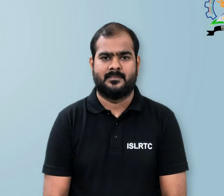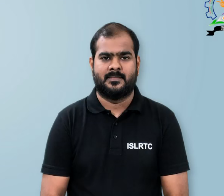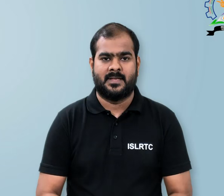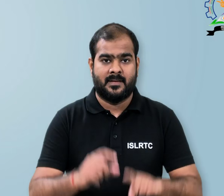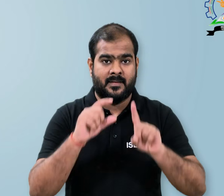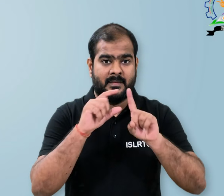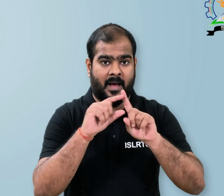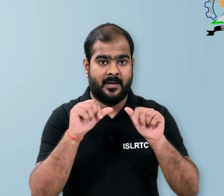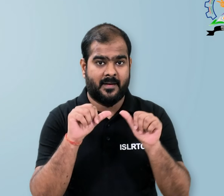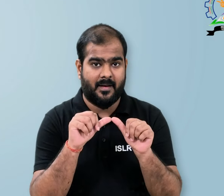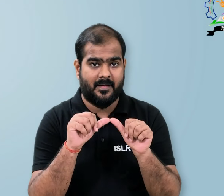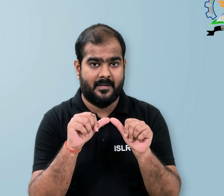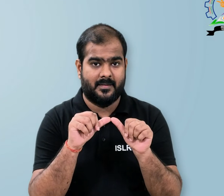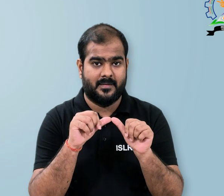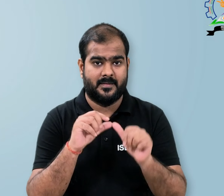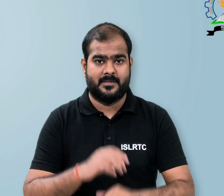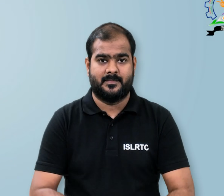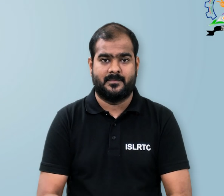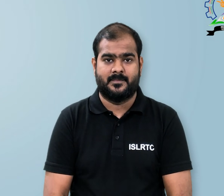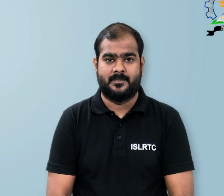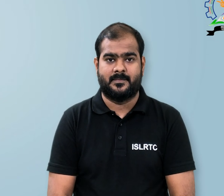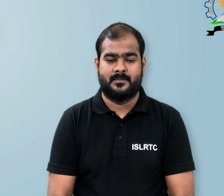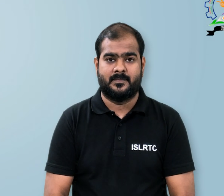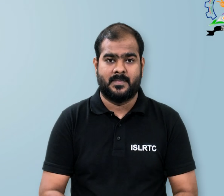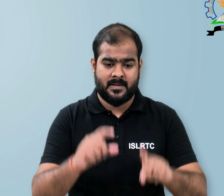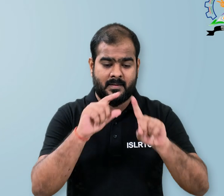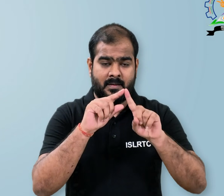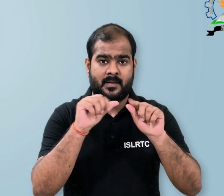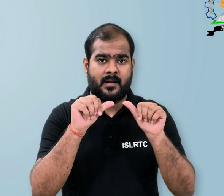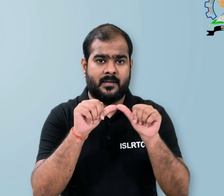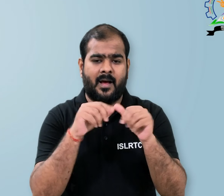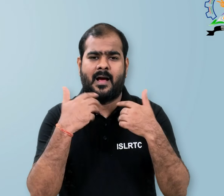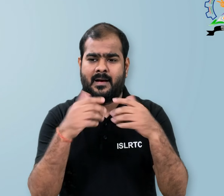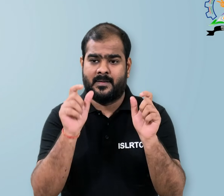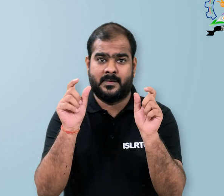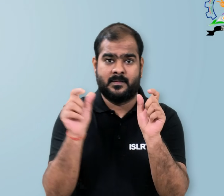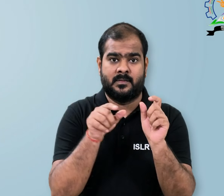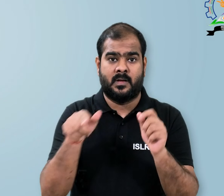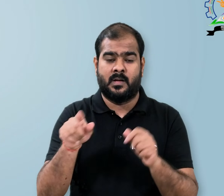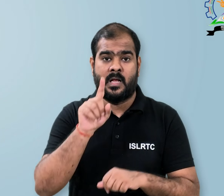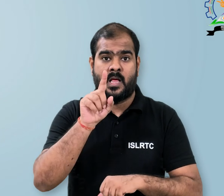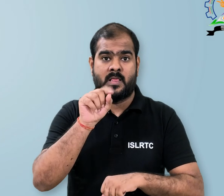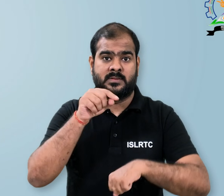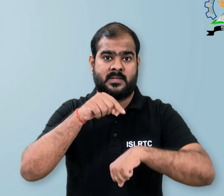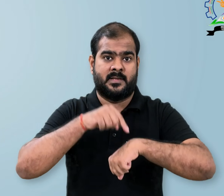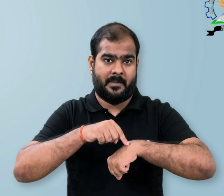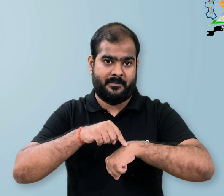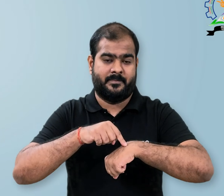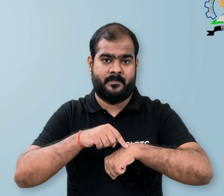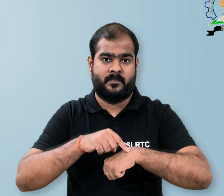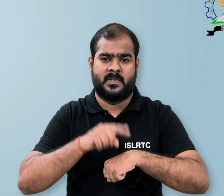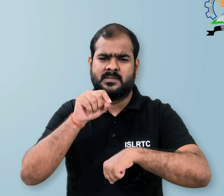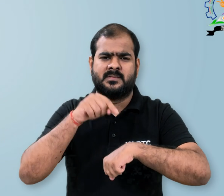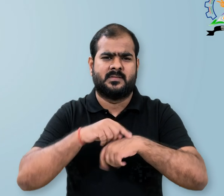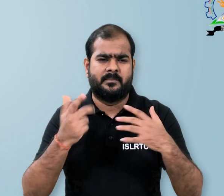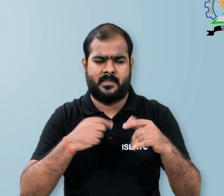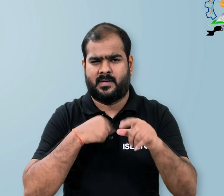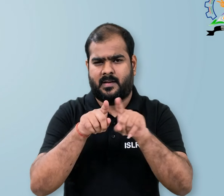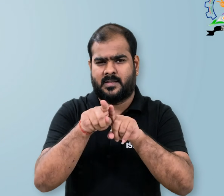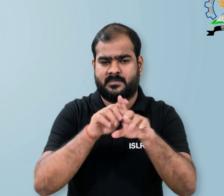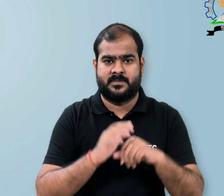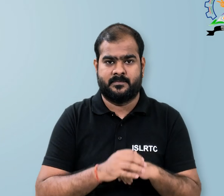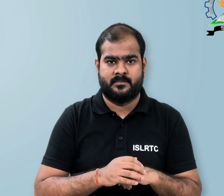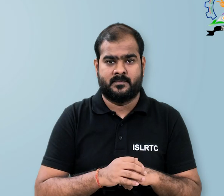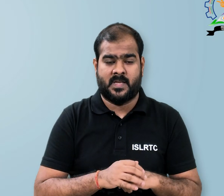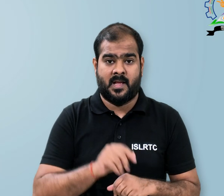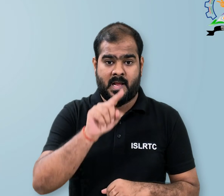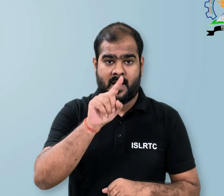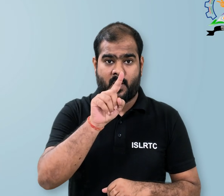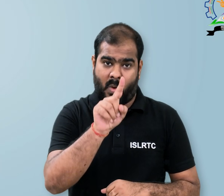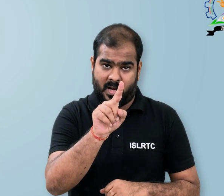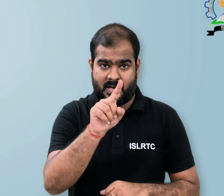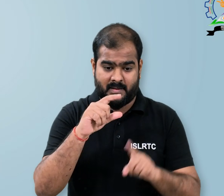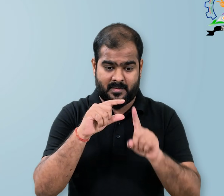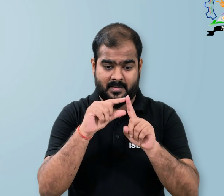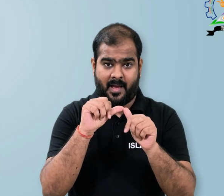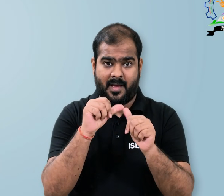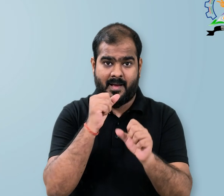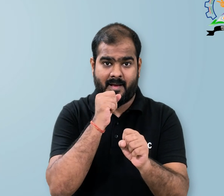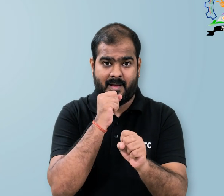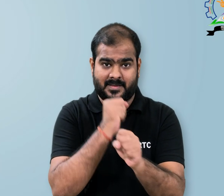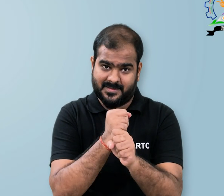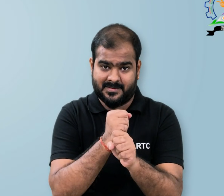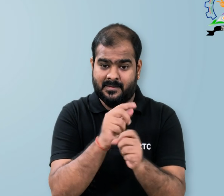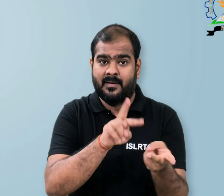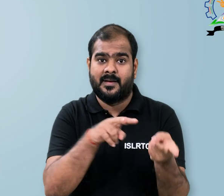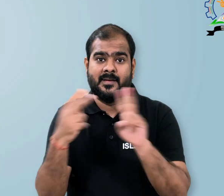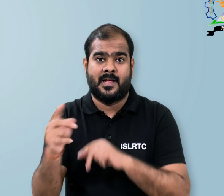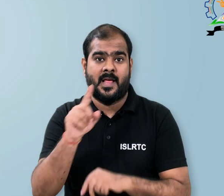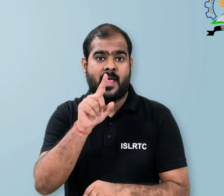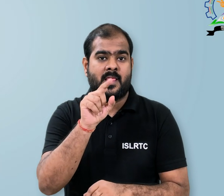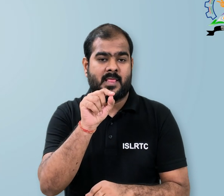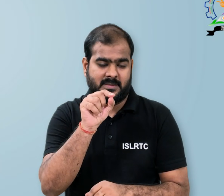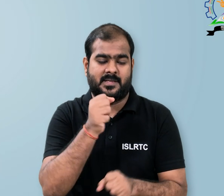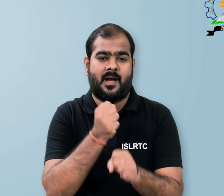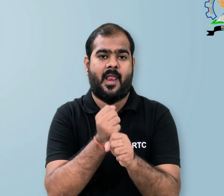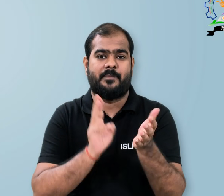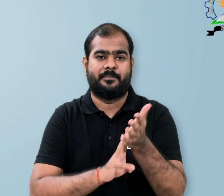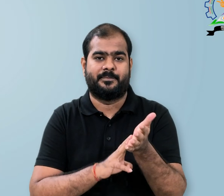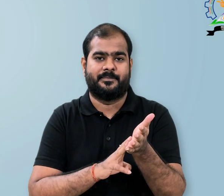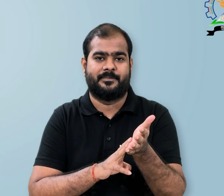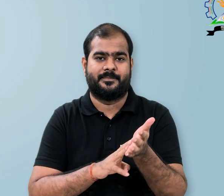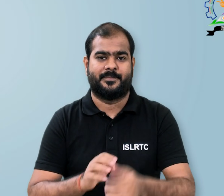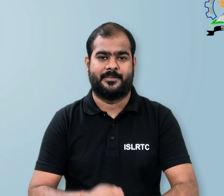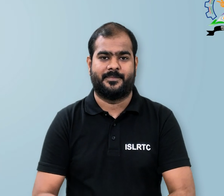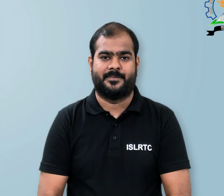Deca- , Deka- Deca- is a prefix that denotes ten times (10 times) the base unit. Example: 1 decagram (dag) = 10 grams (g).